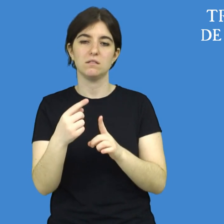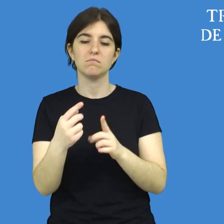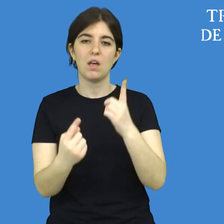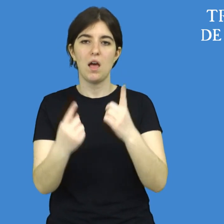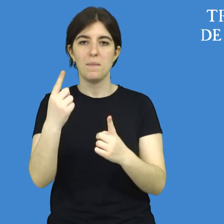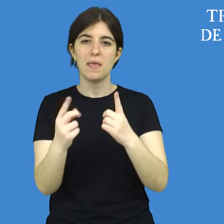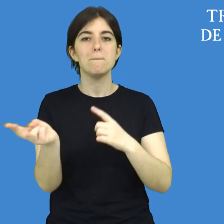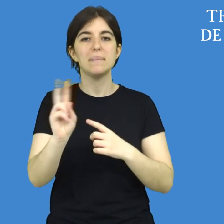alguno